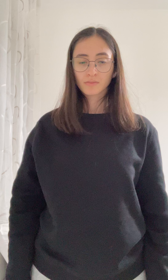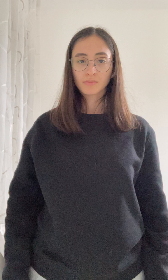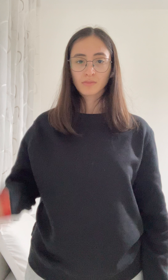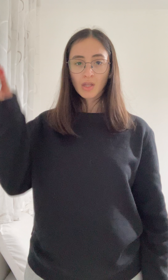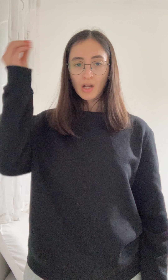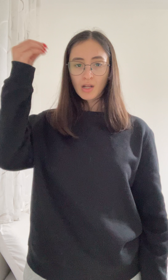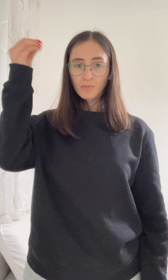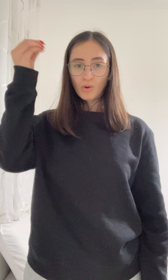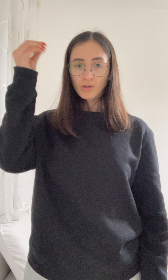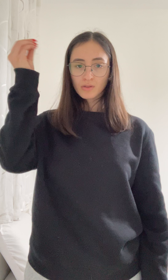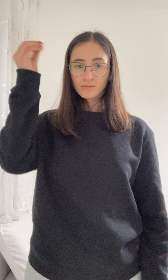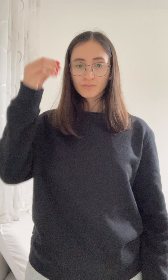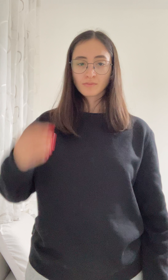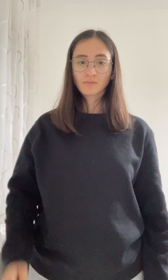ללמוד